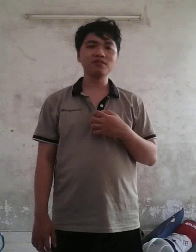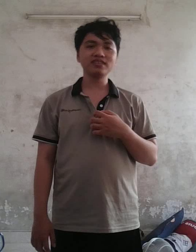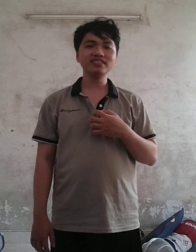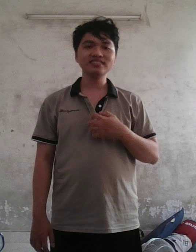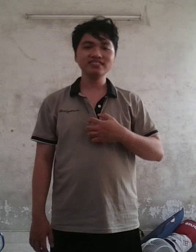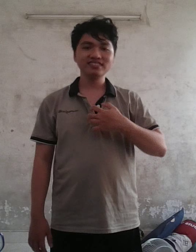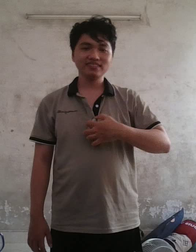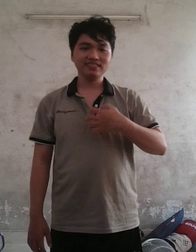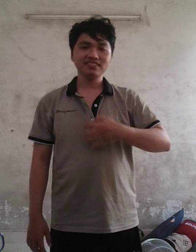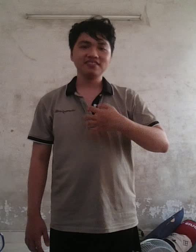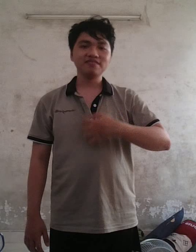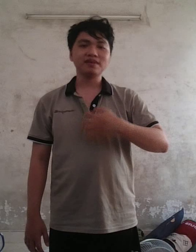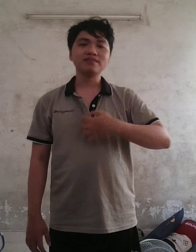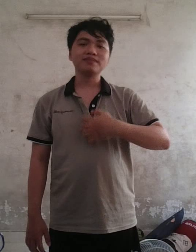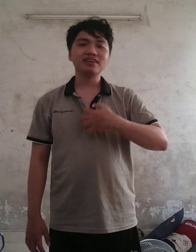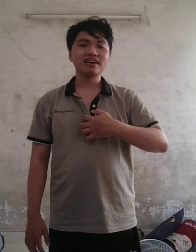ghen